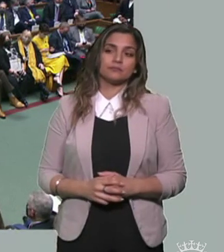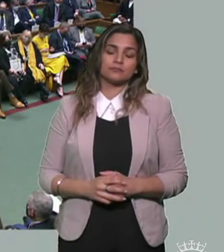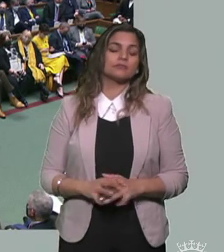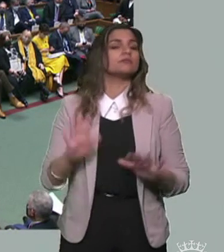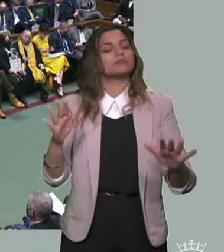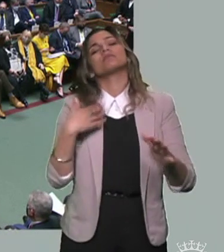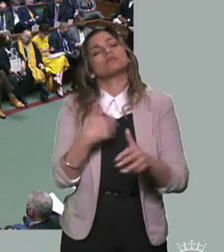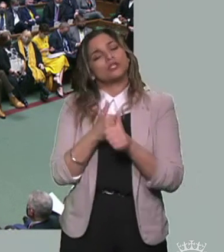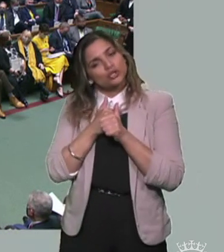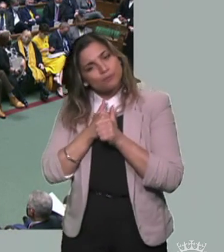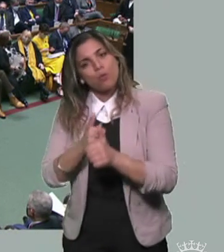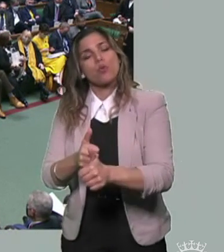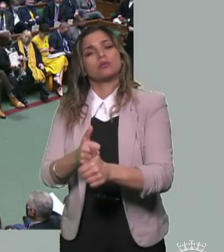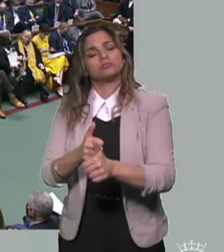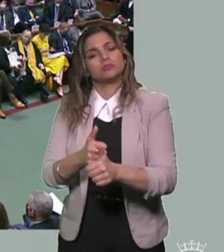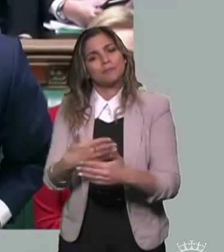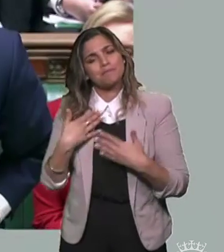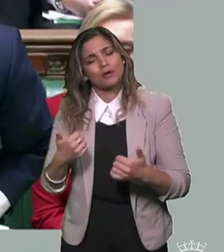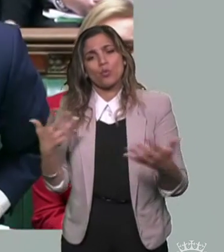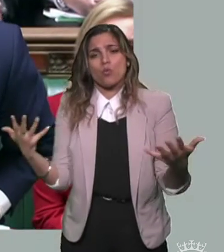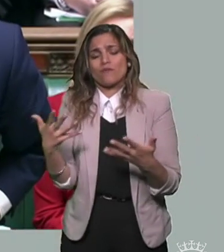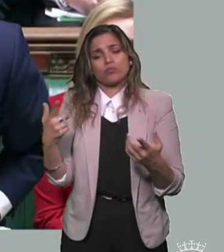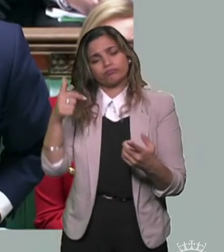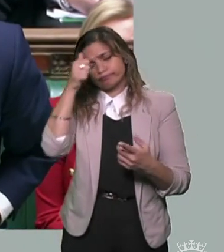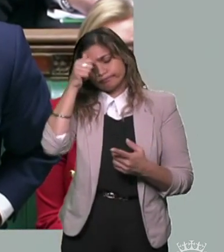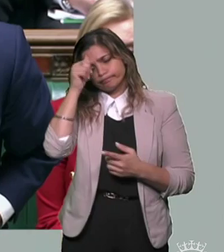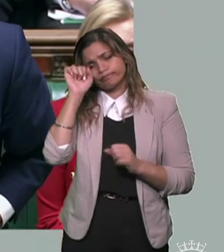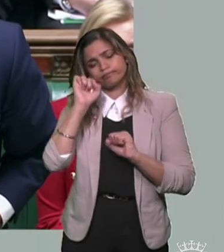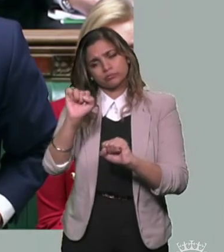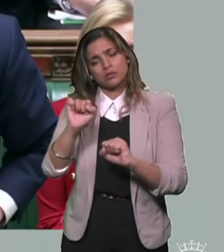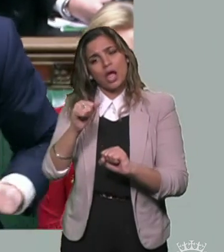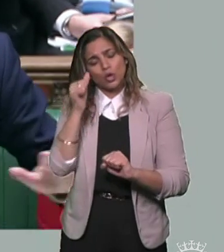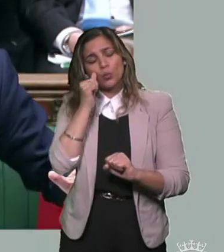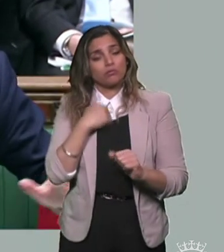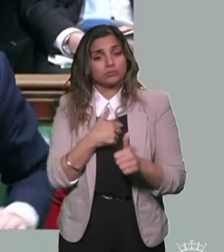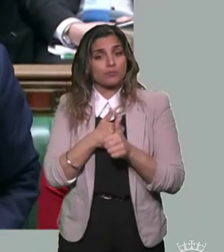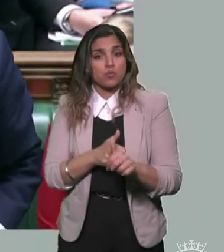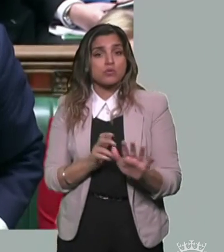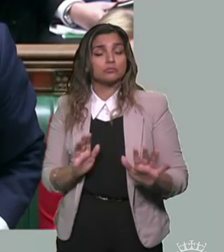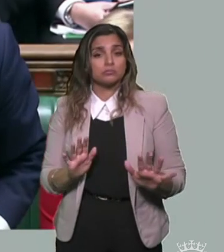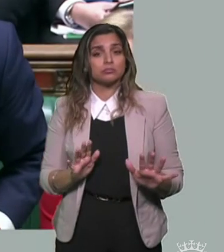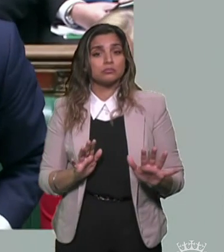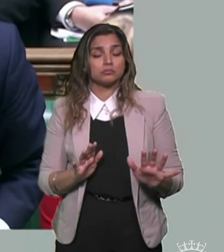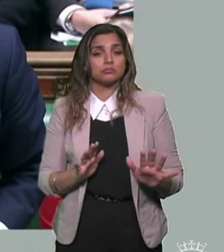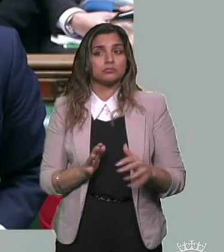I support passionately the right honourable Gentleman’s indignation.